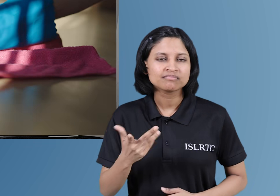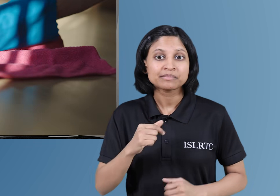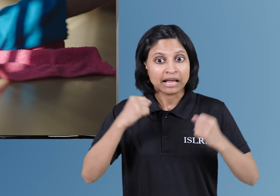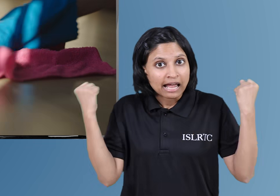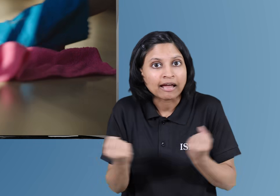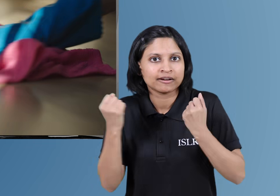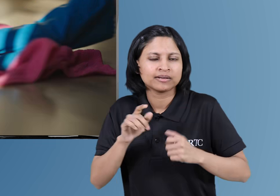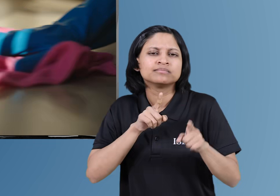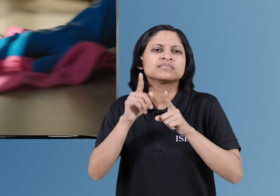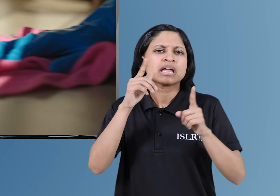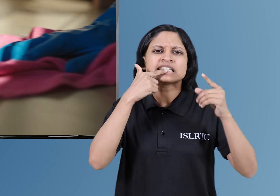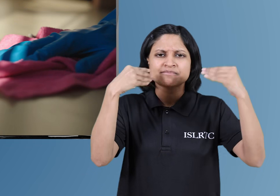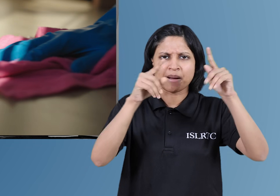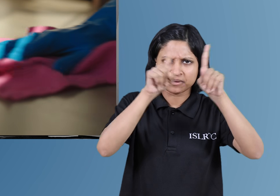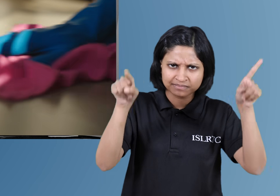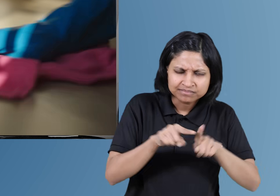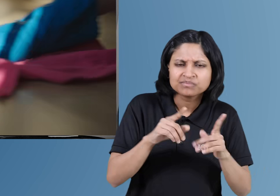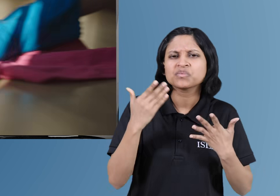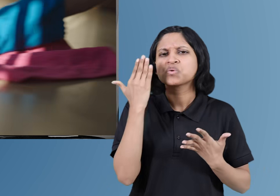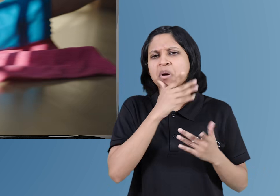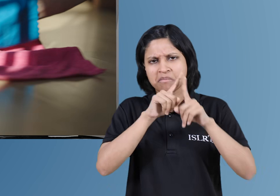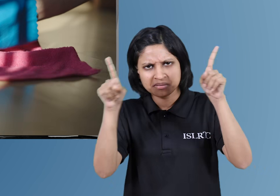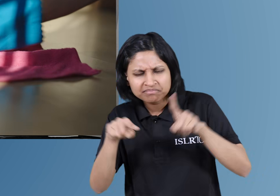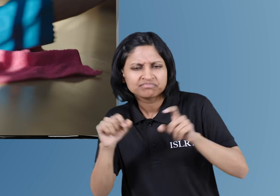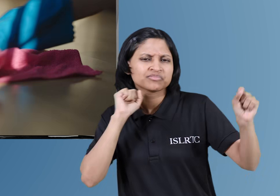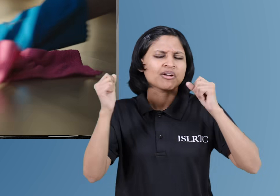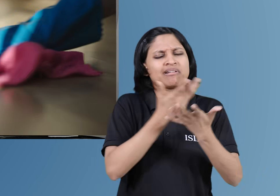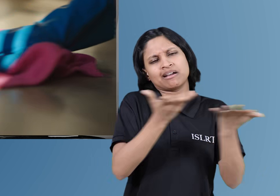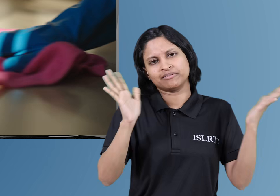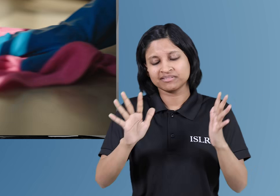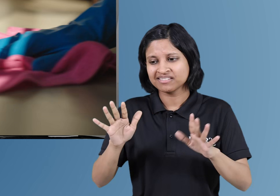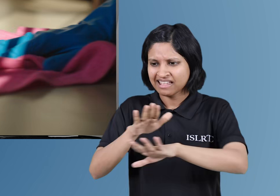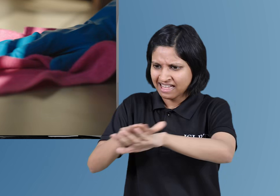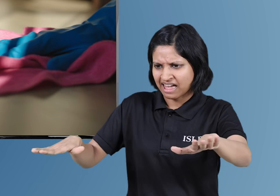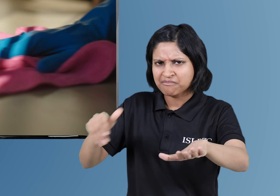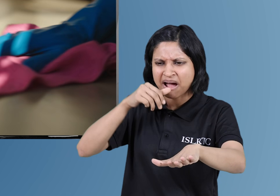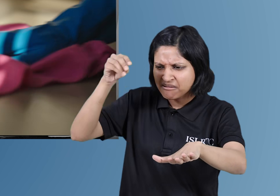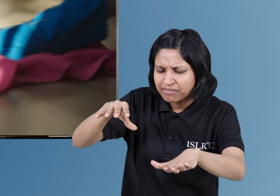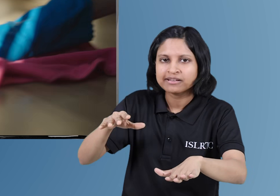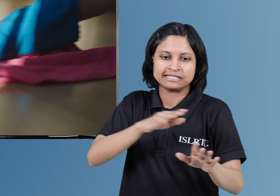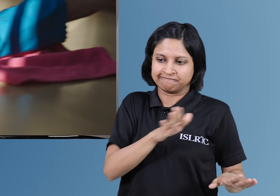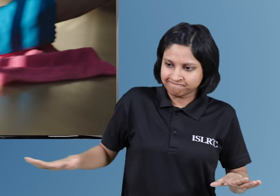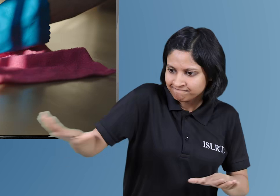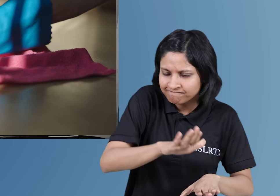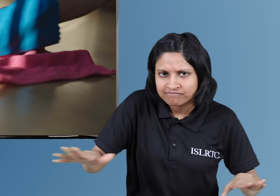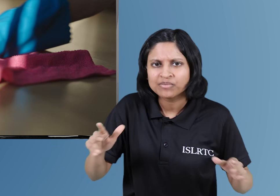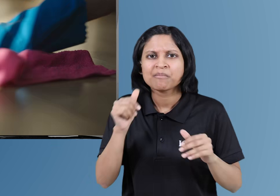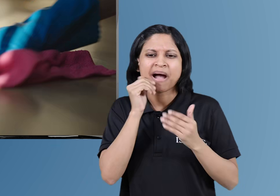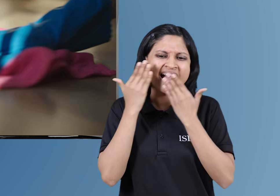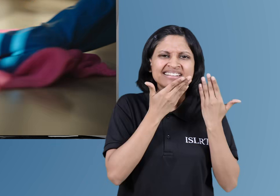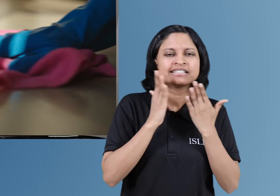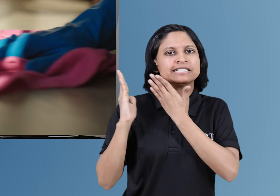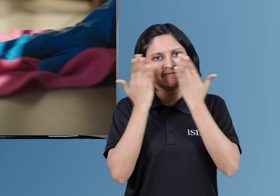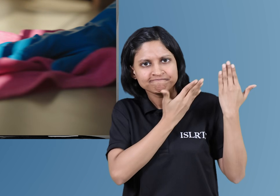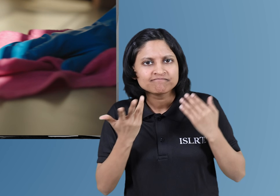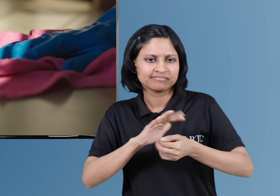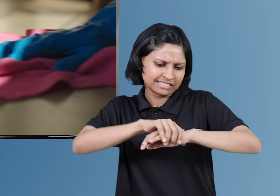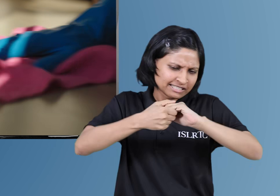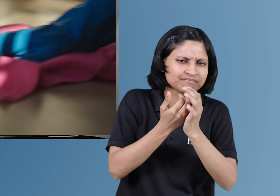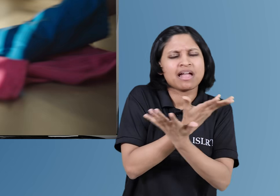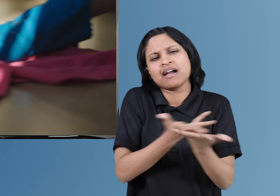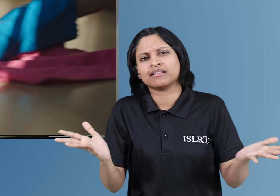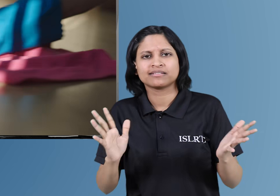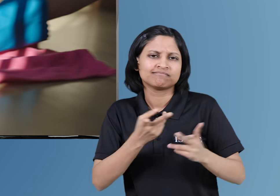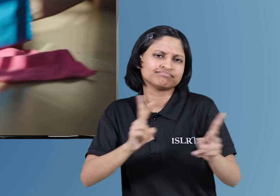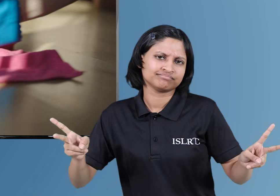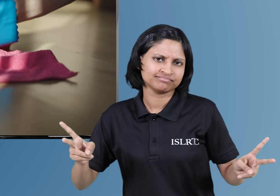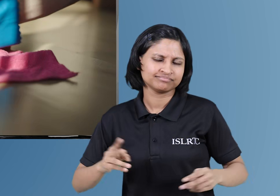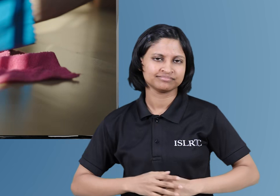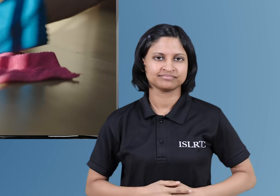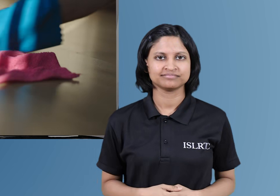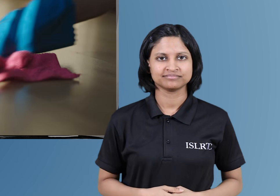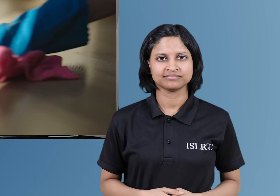Wipe means to clean something using a paper towel, handkerchief or cloth, often to remove spills, clean your mouth or dry your hands.